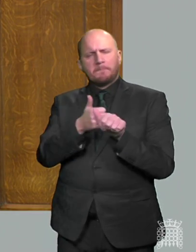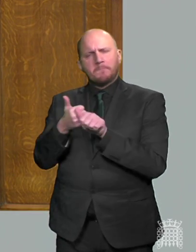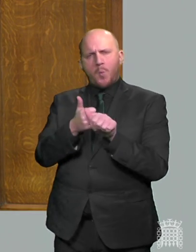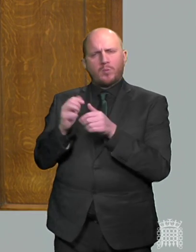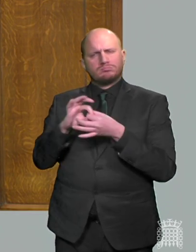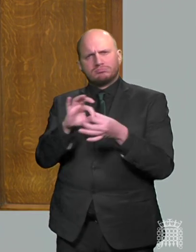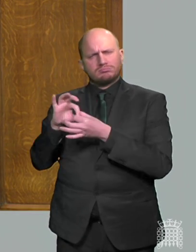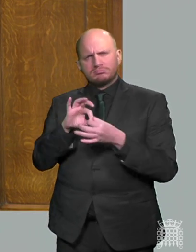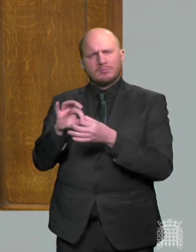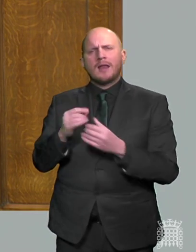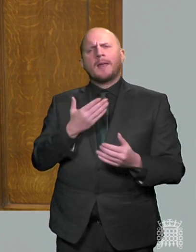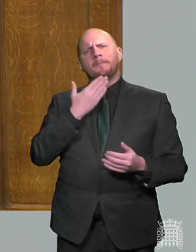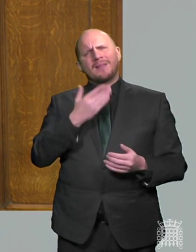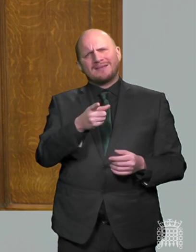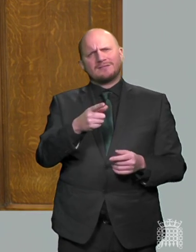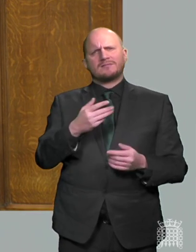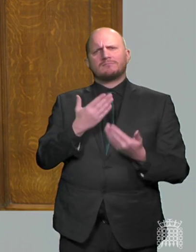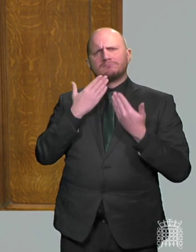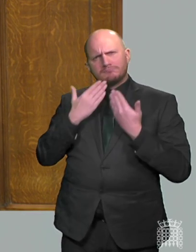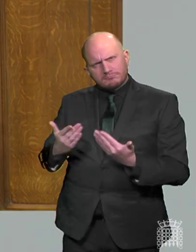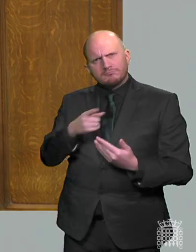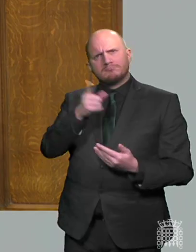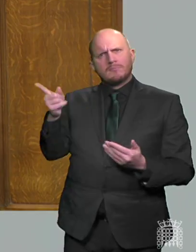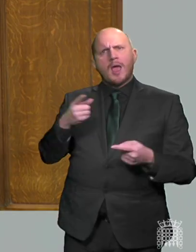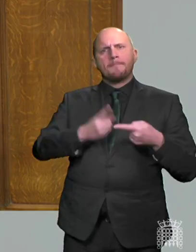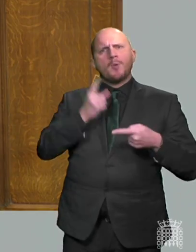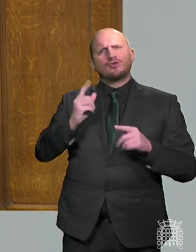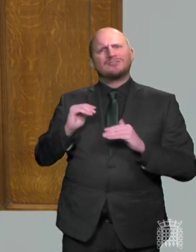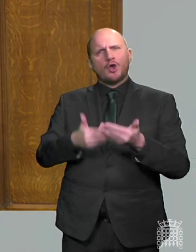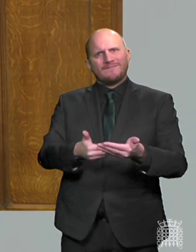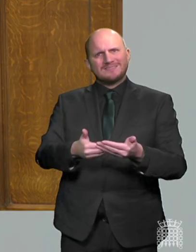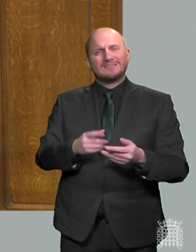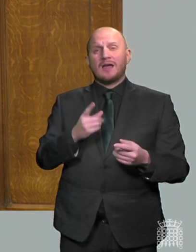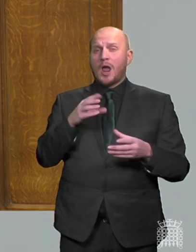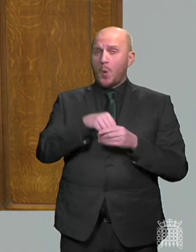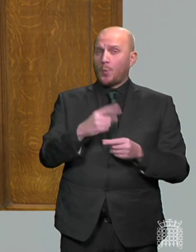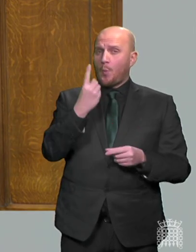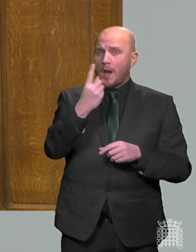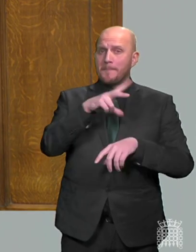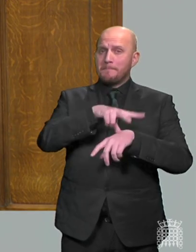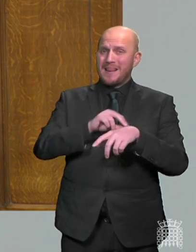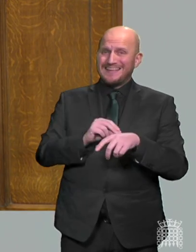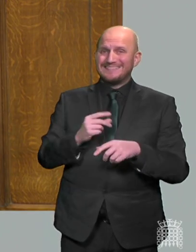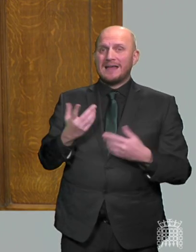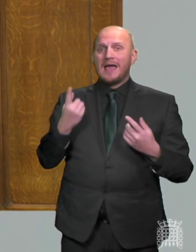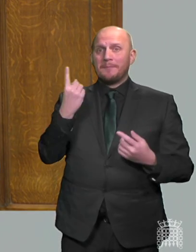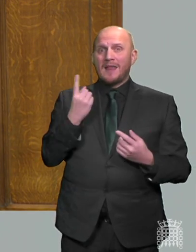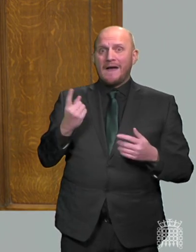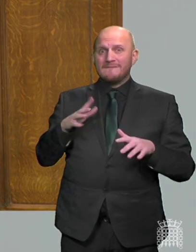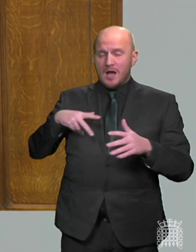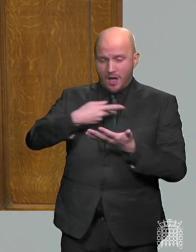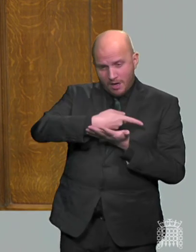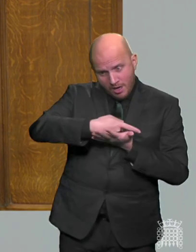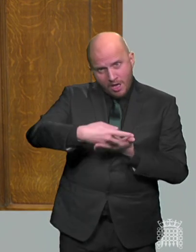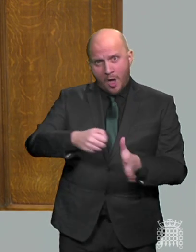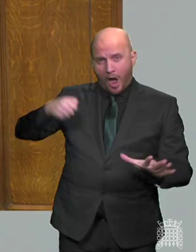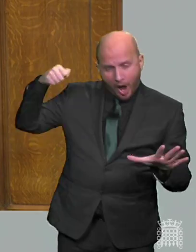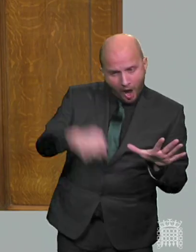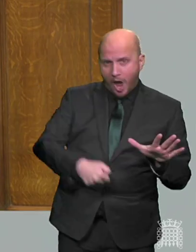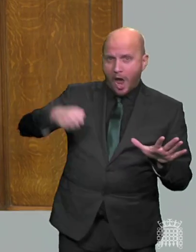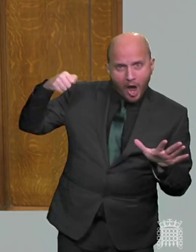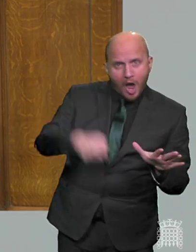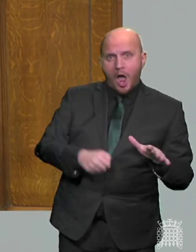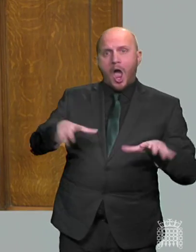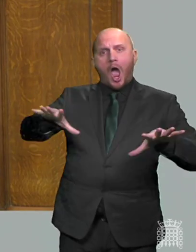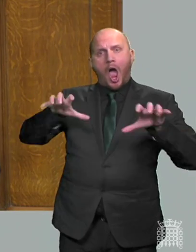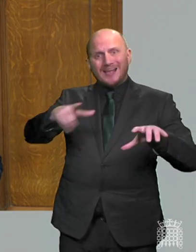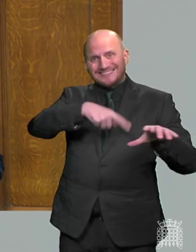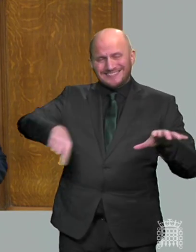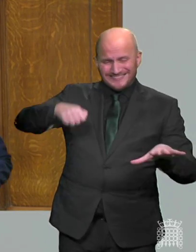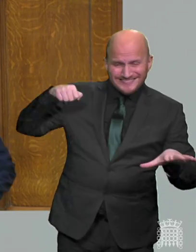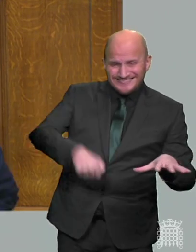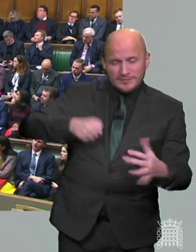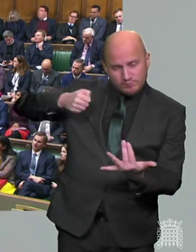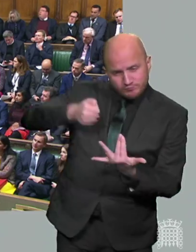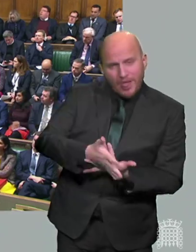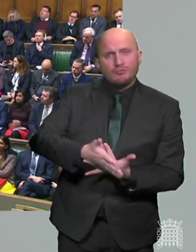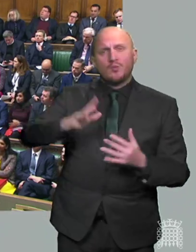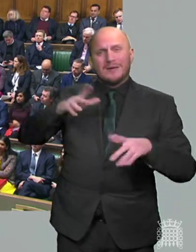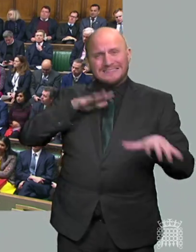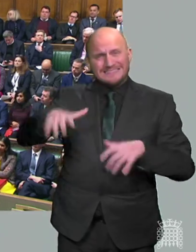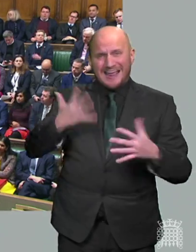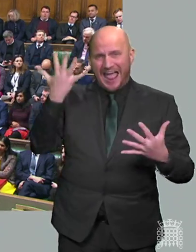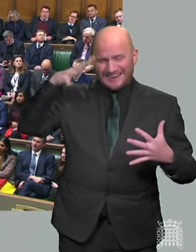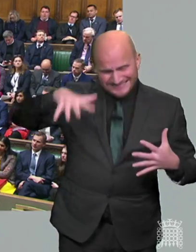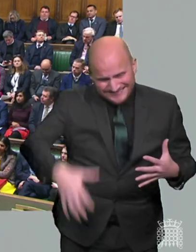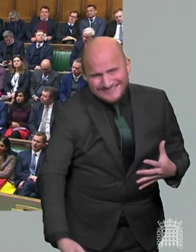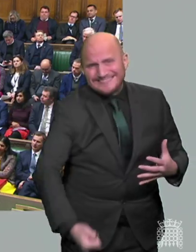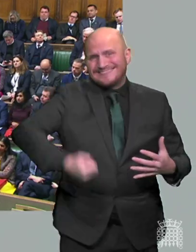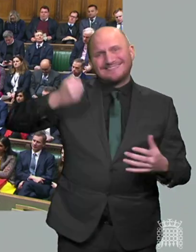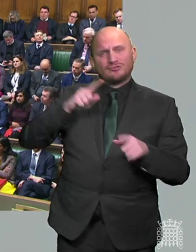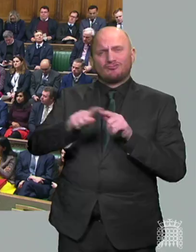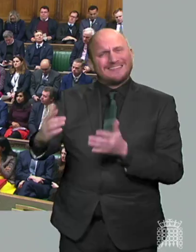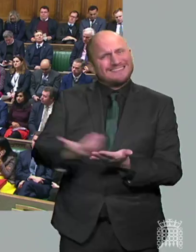Will he recognise the heroic efforts of the emergency services, including the police officer who used his bare hands to try to break through the ice and then jumped in the water without personal protective equipment, and fire service personnel, risking their own lives to save the young children?